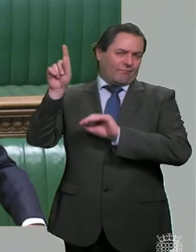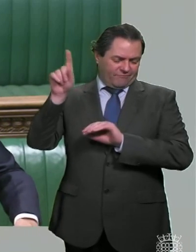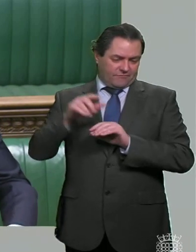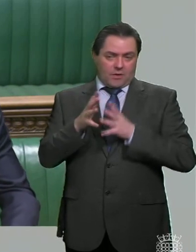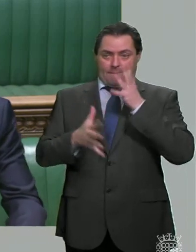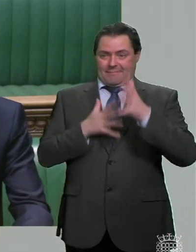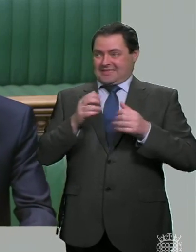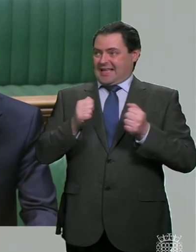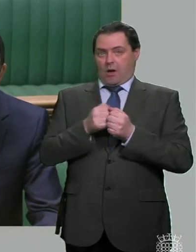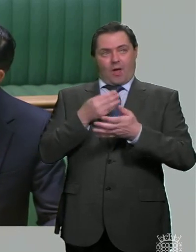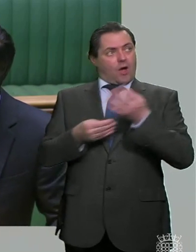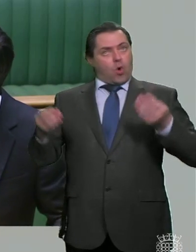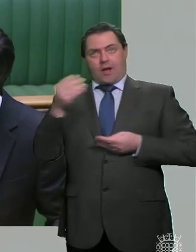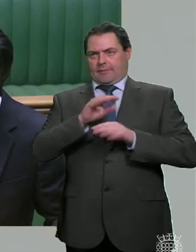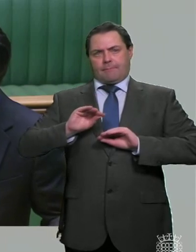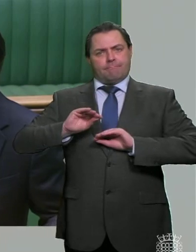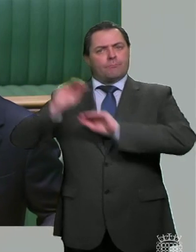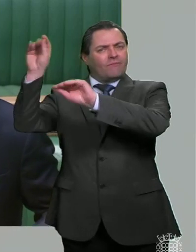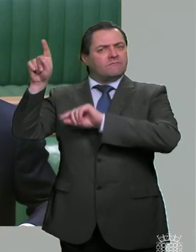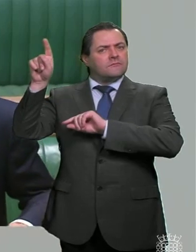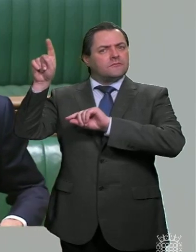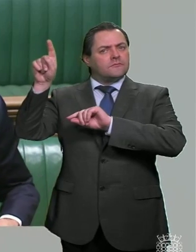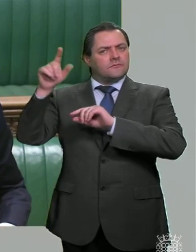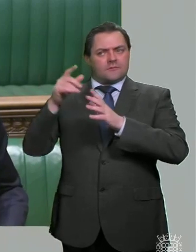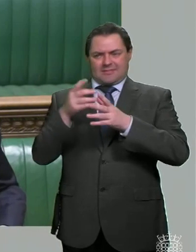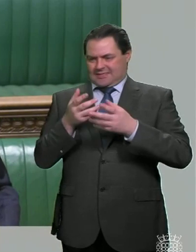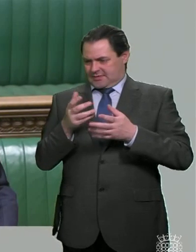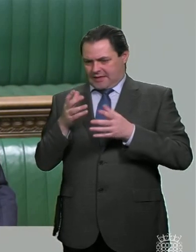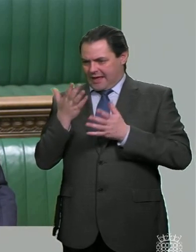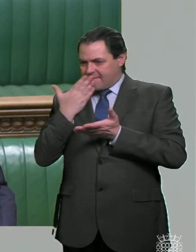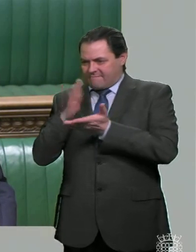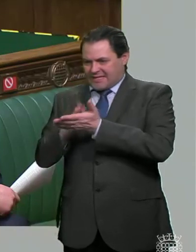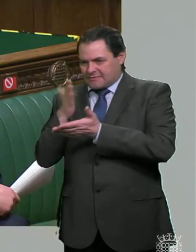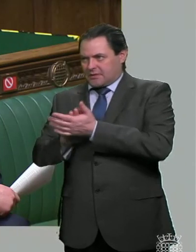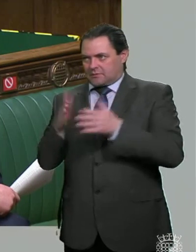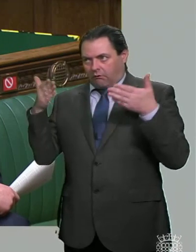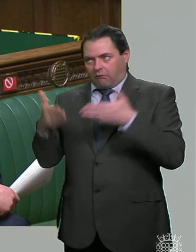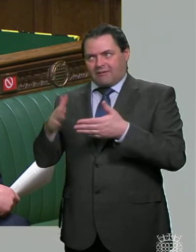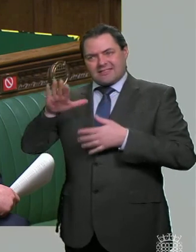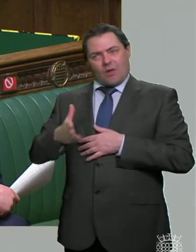Redrawing our economic map means rebalancing our economic investment.